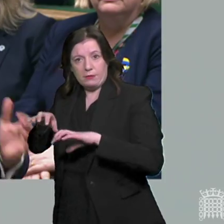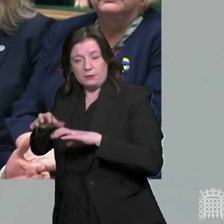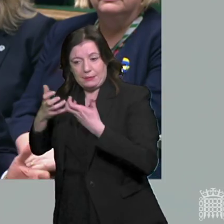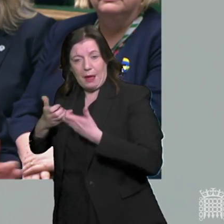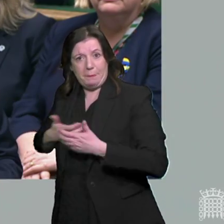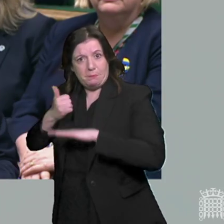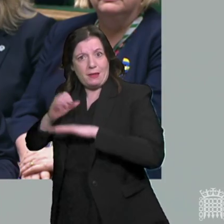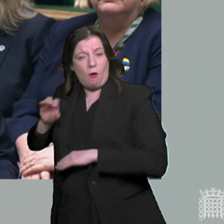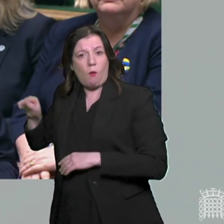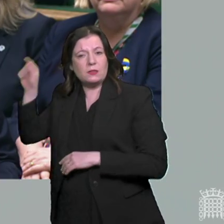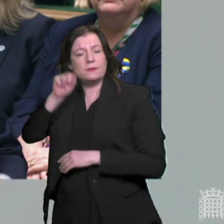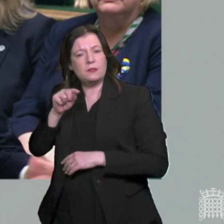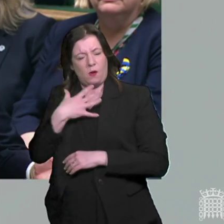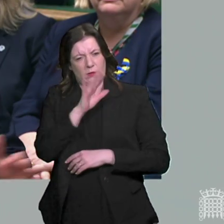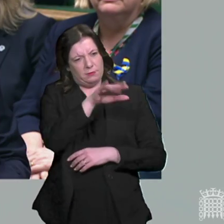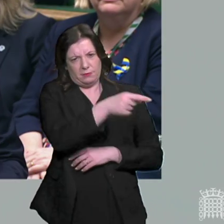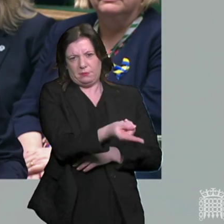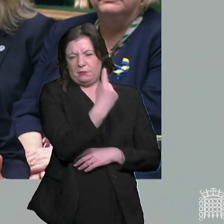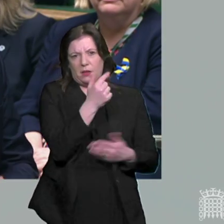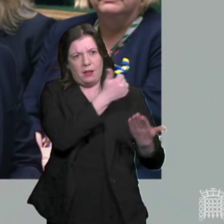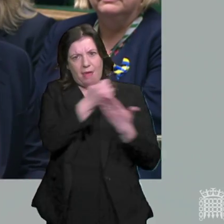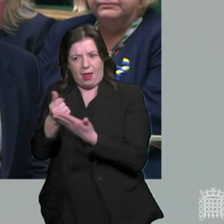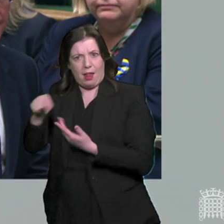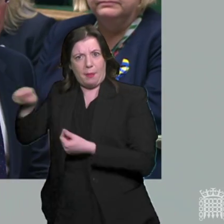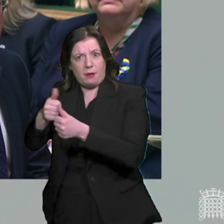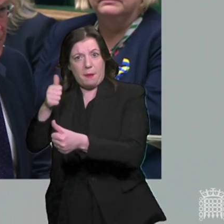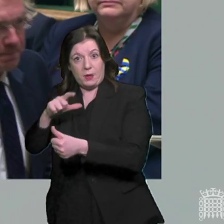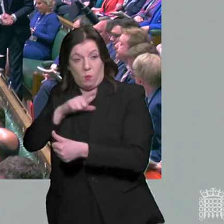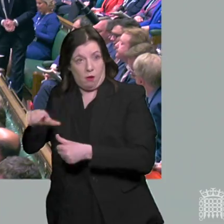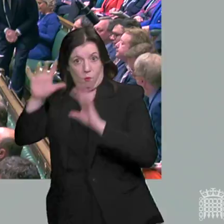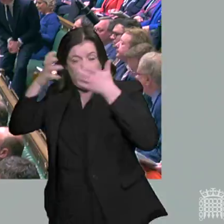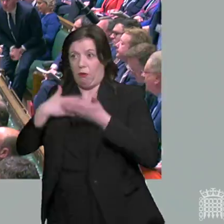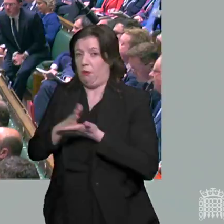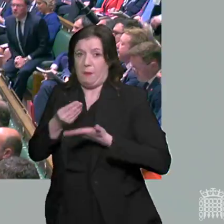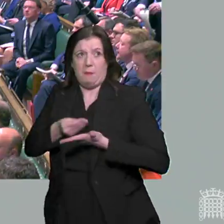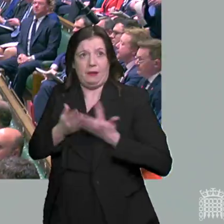Can the Minister update the House on what she has been doing to help those companies, so that they no longer have to look into the abyss?